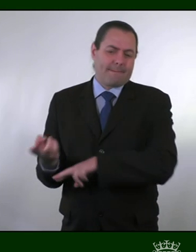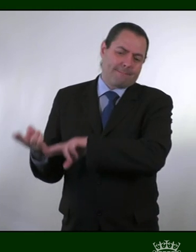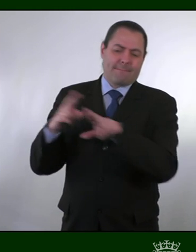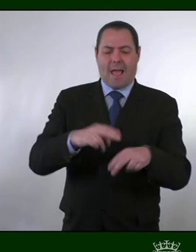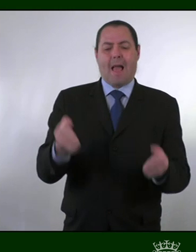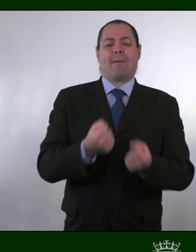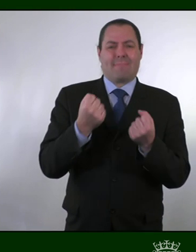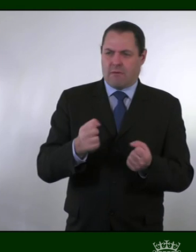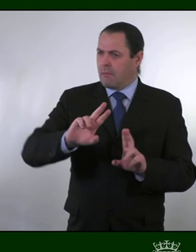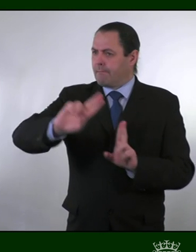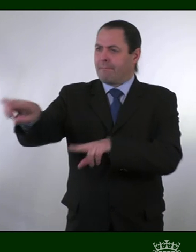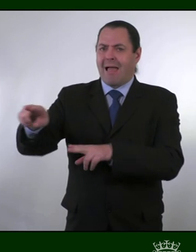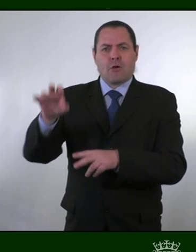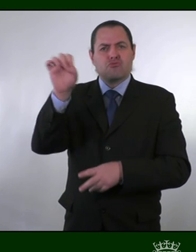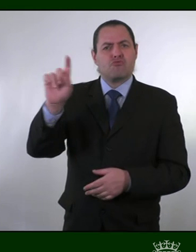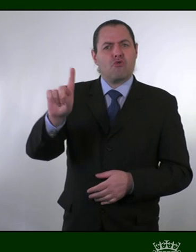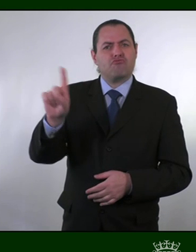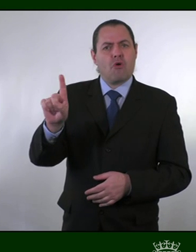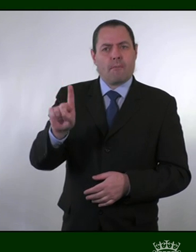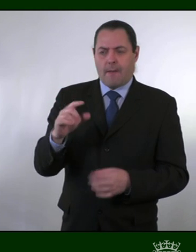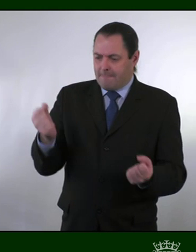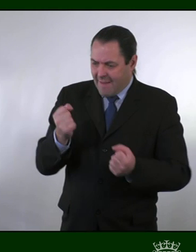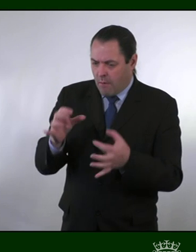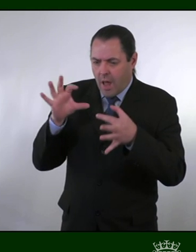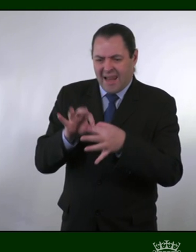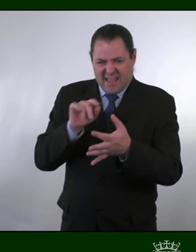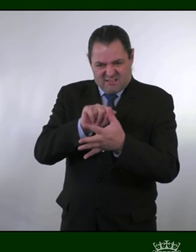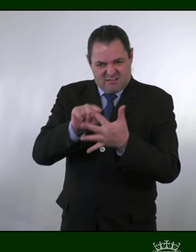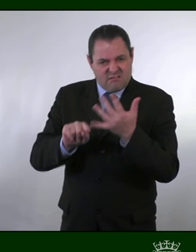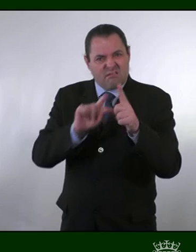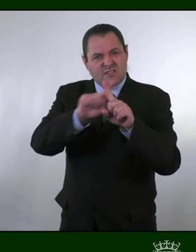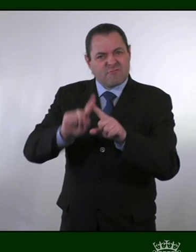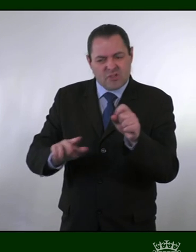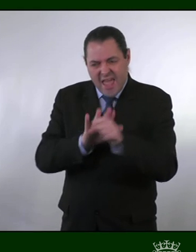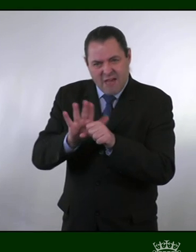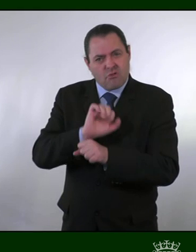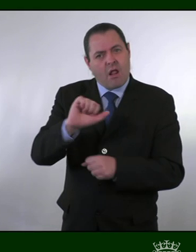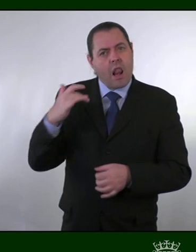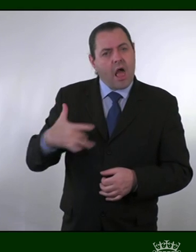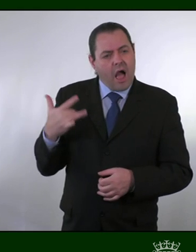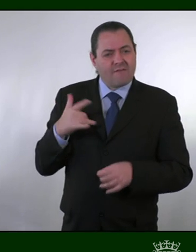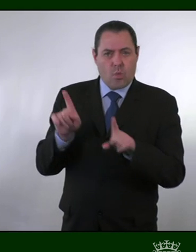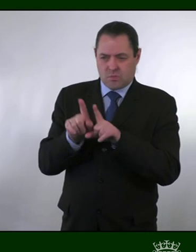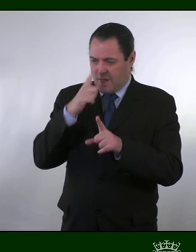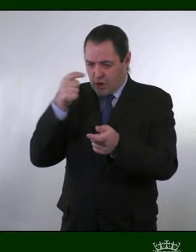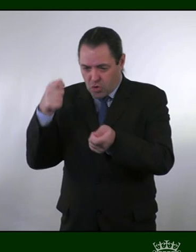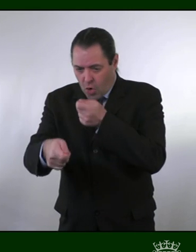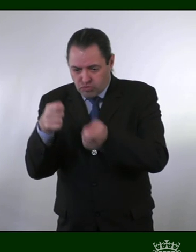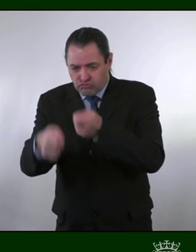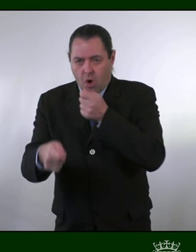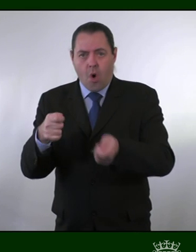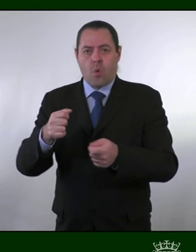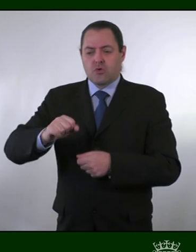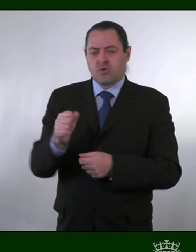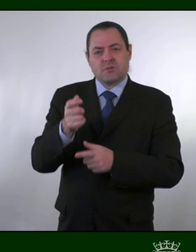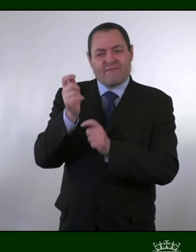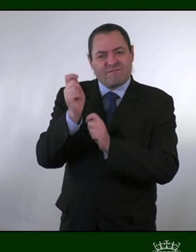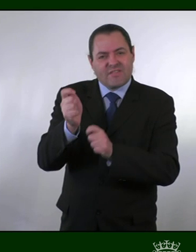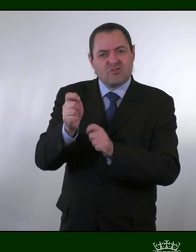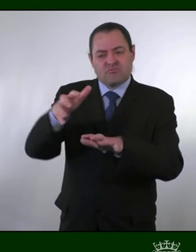That is power not just over many aspects of their lives and regulations, but, of course, to control Scottish fisheries as well.